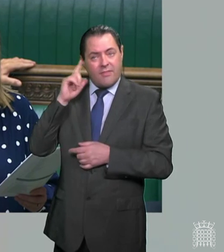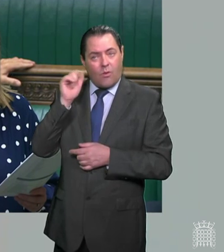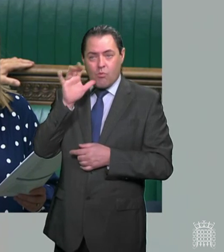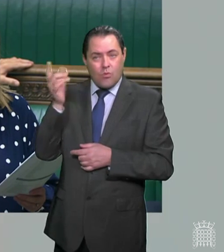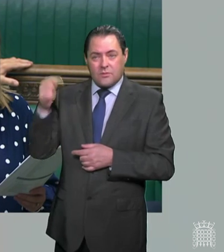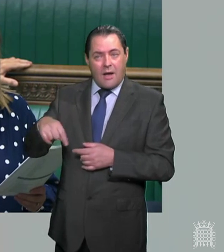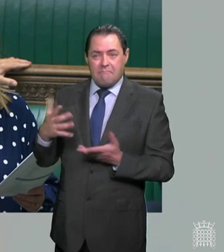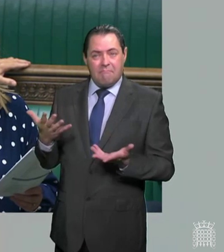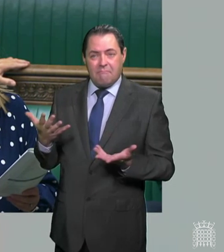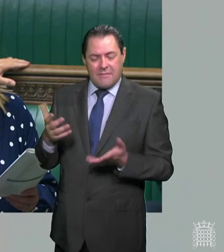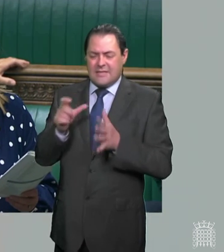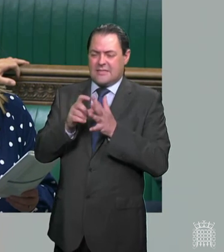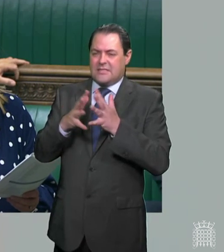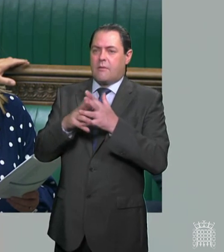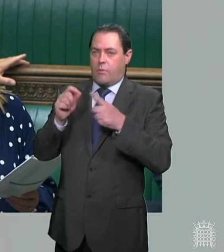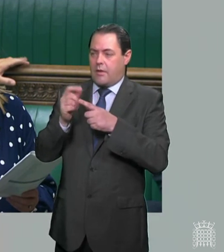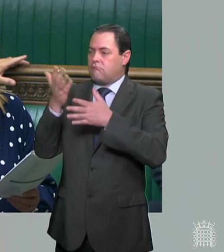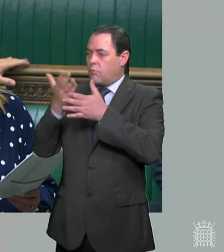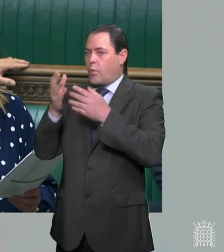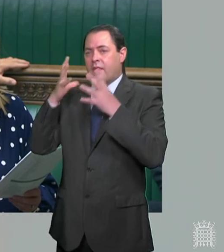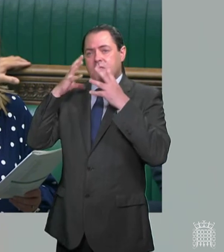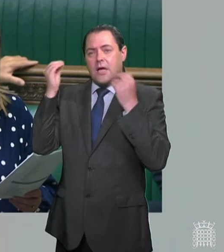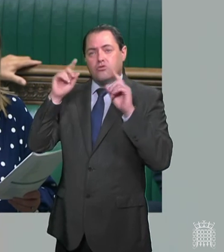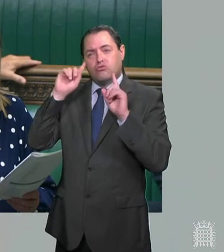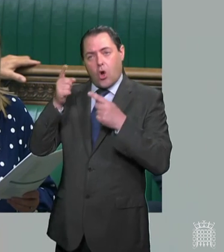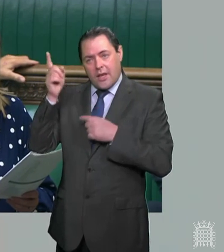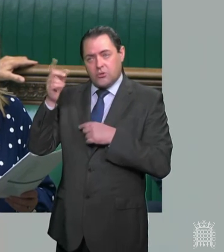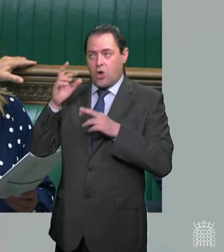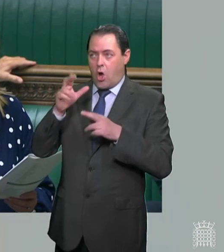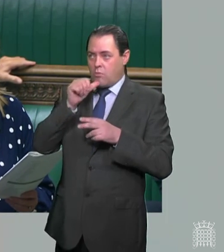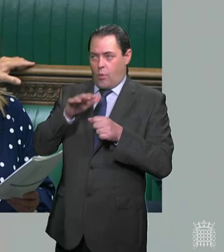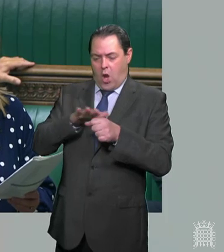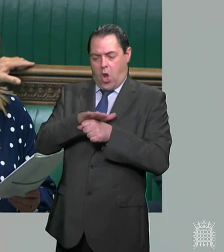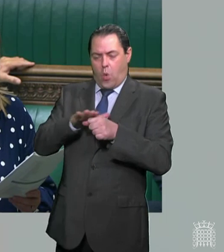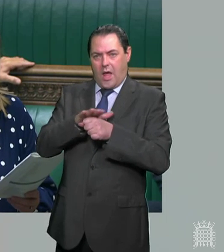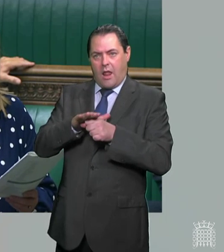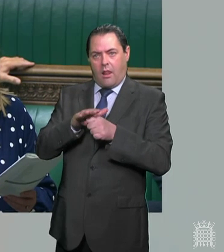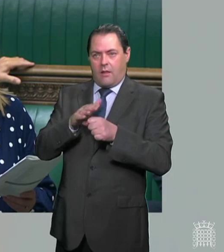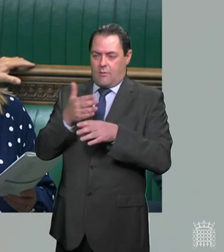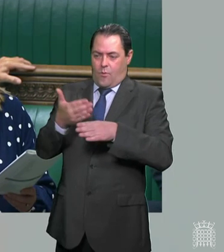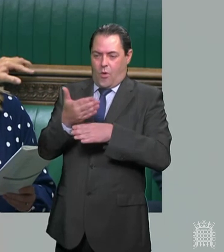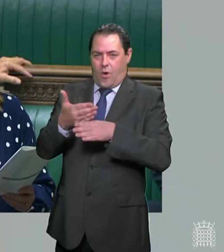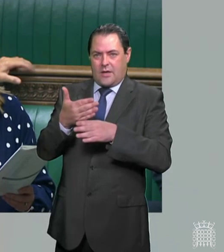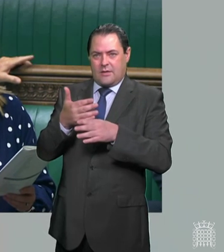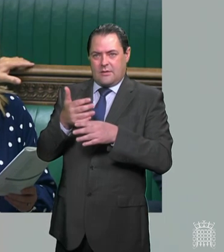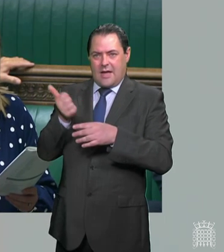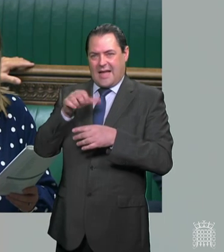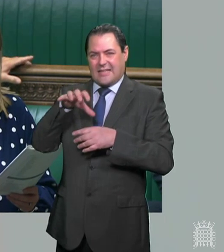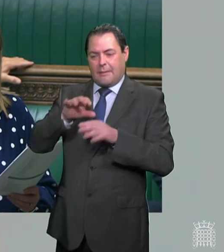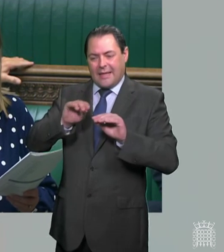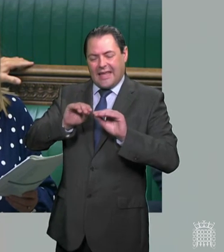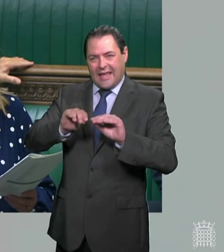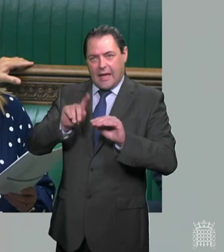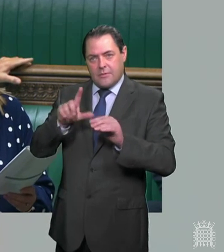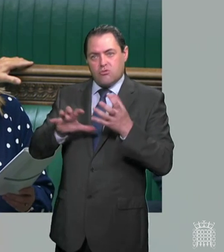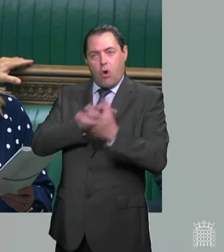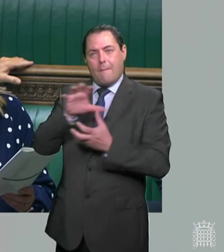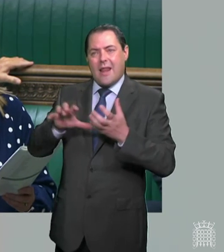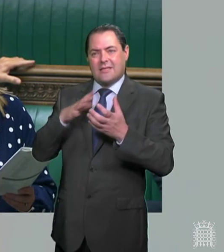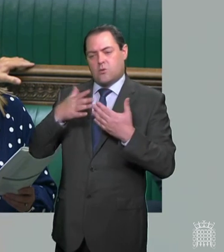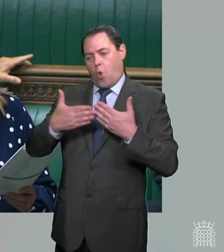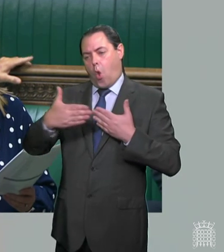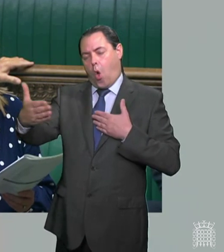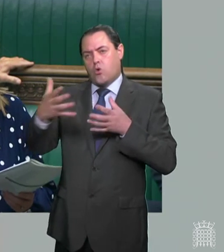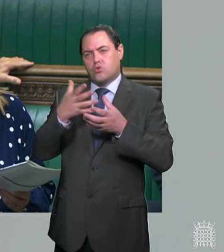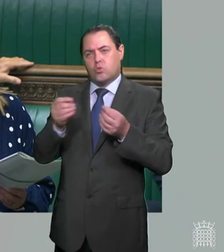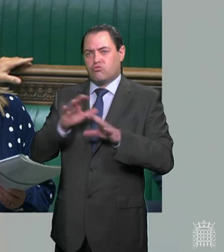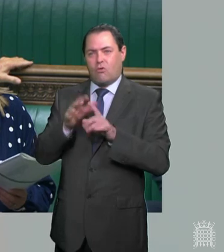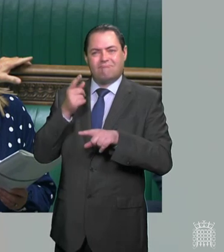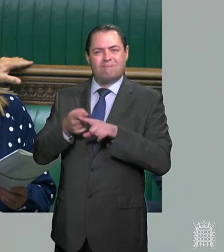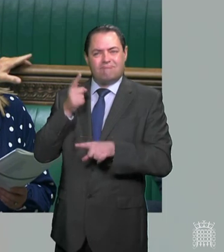I know that the DWP is working with the Duchy College and is hoping to run a local sector-based work academy, but this is a complex issue requiring a long-term solution.